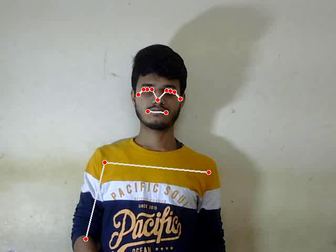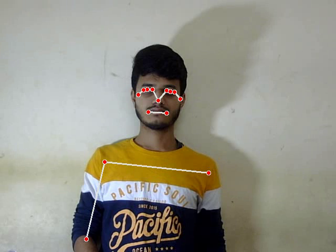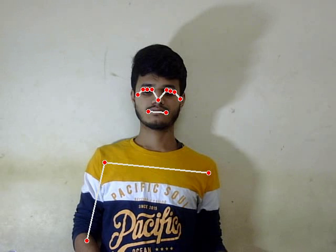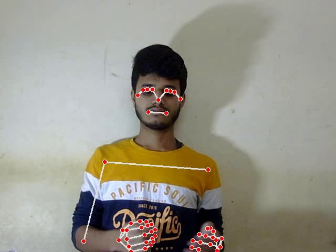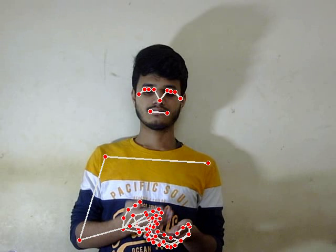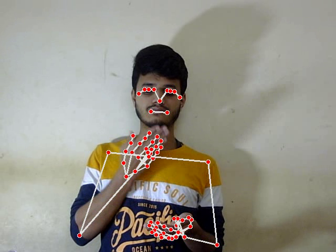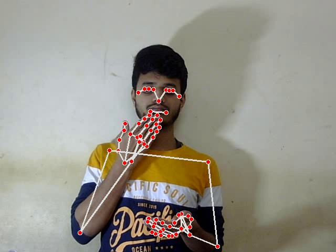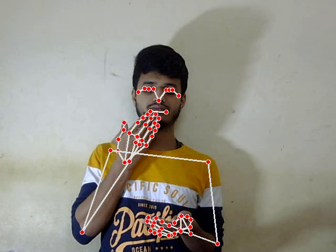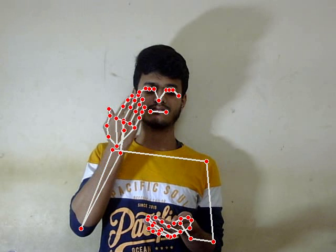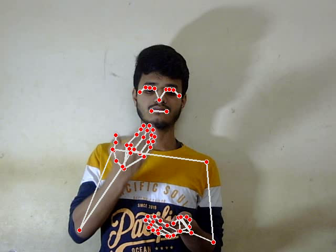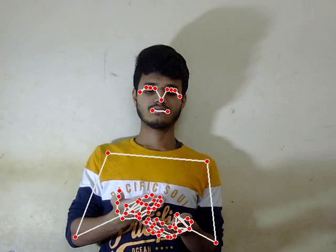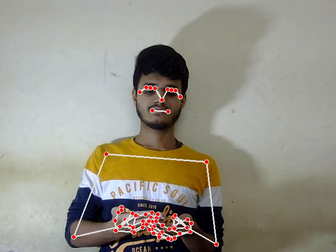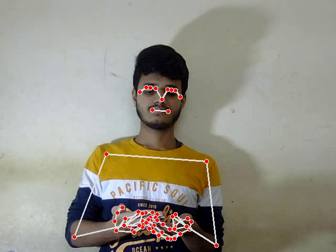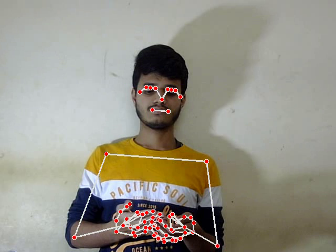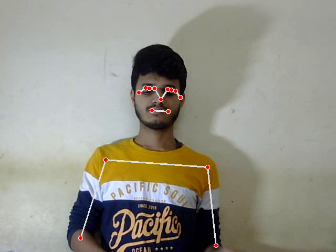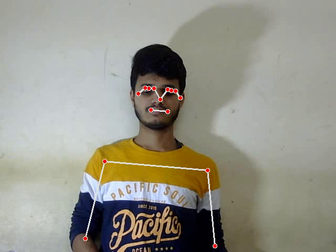good